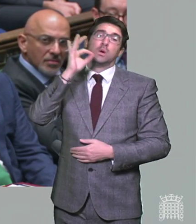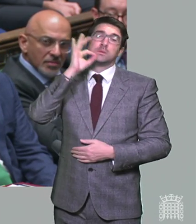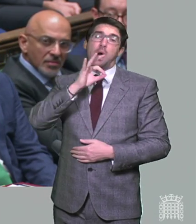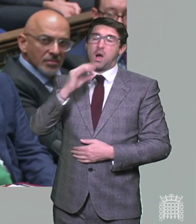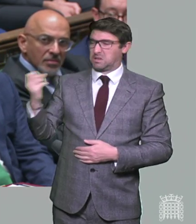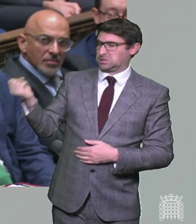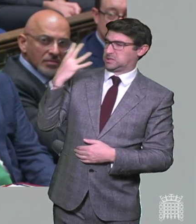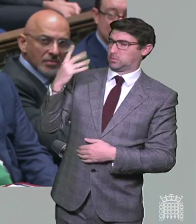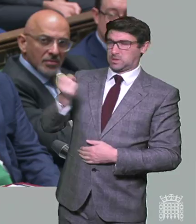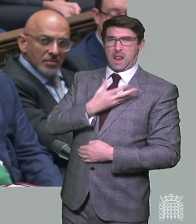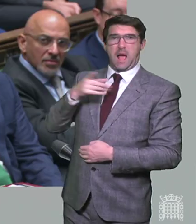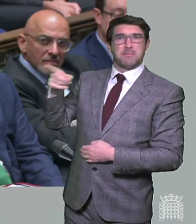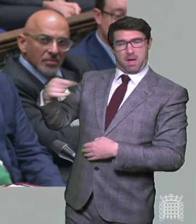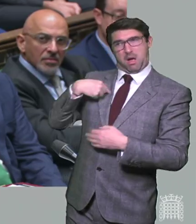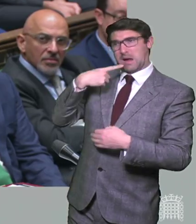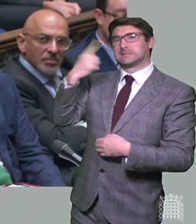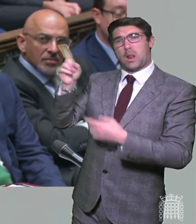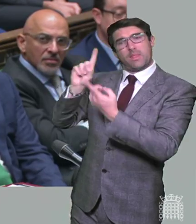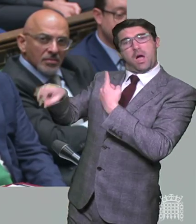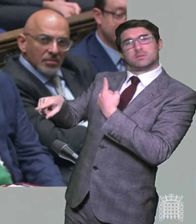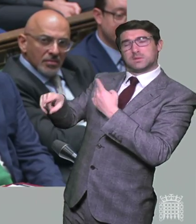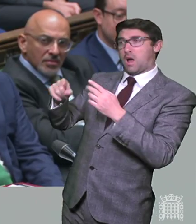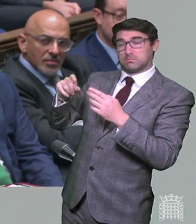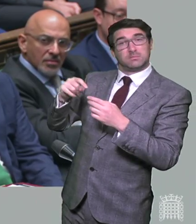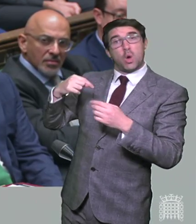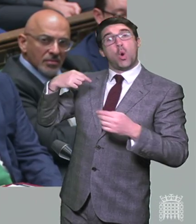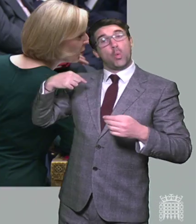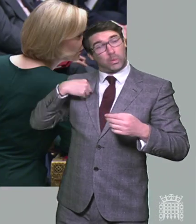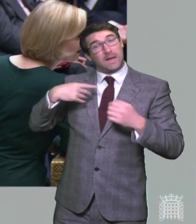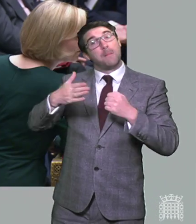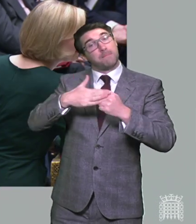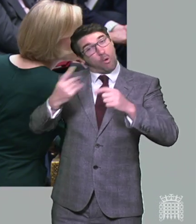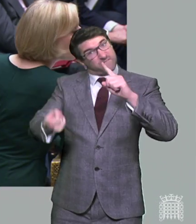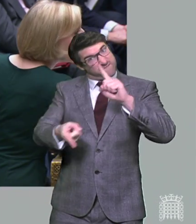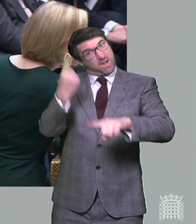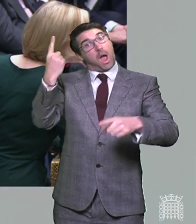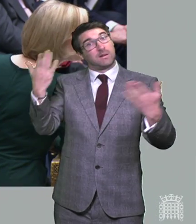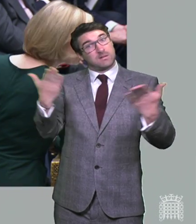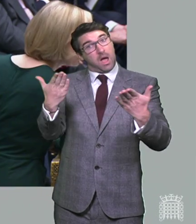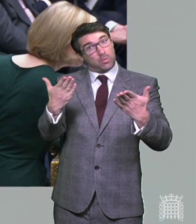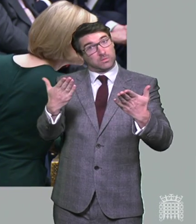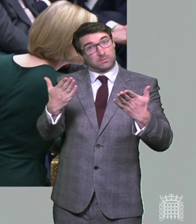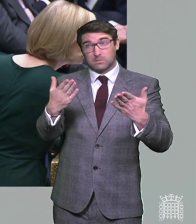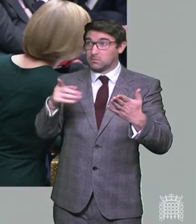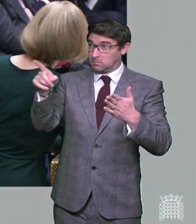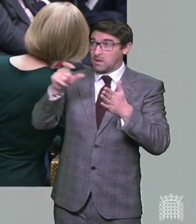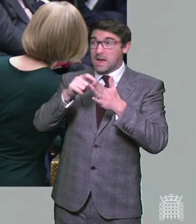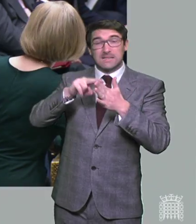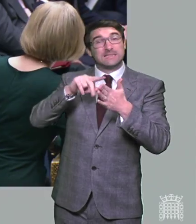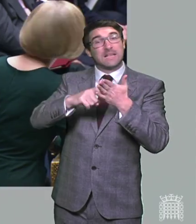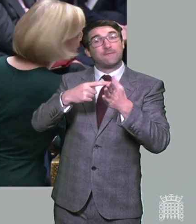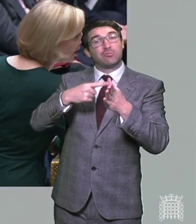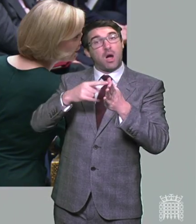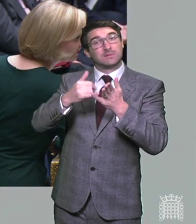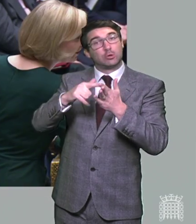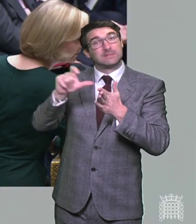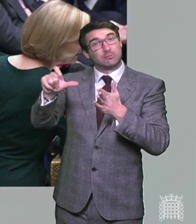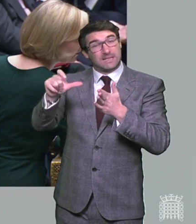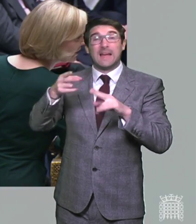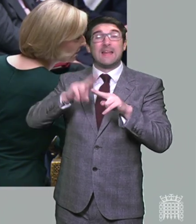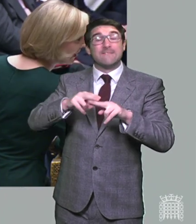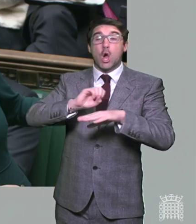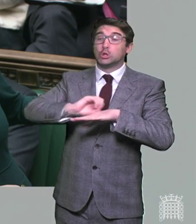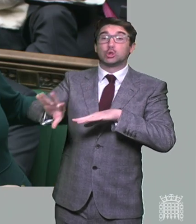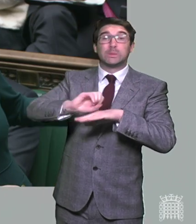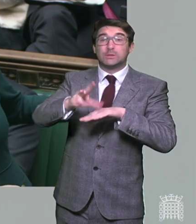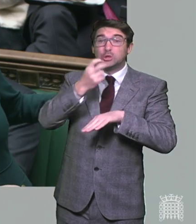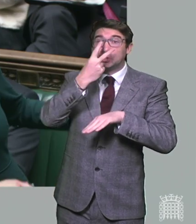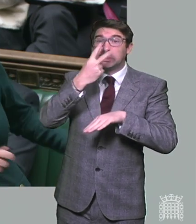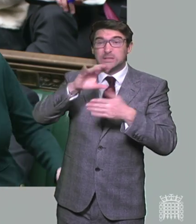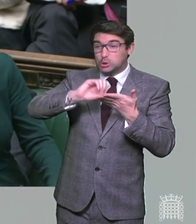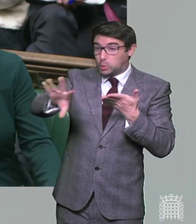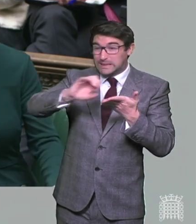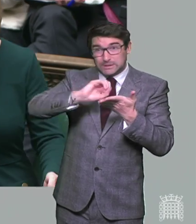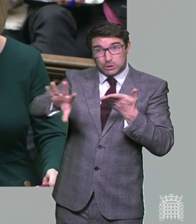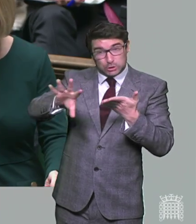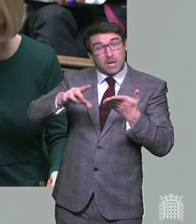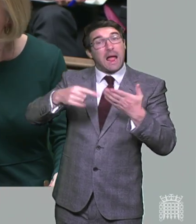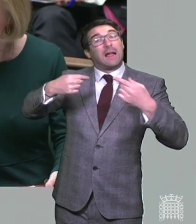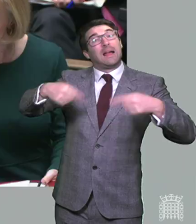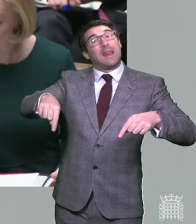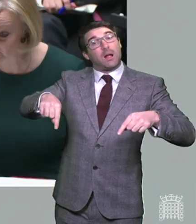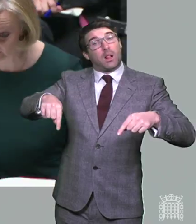The Environment Secretary has increased the fines on water companies 100 times should they discharge sewage into waterways in an illegal way.